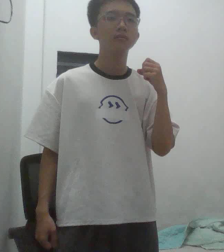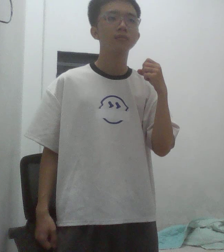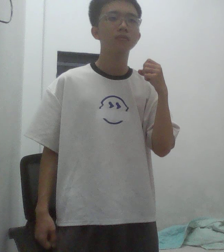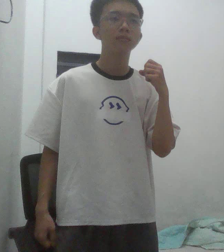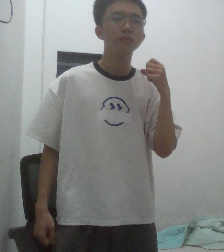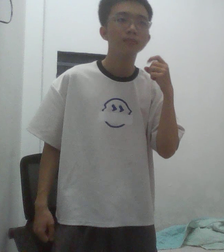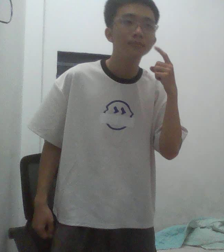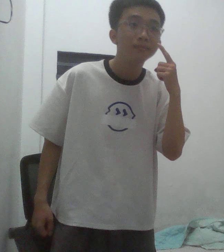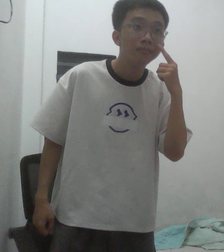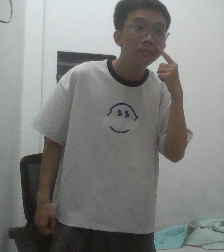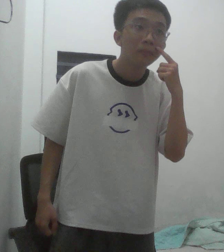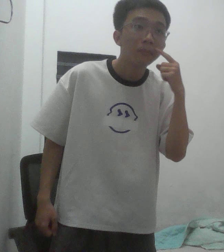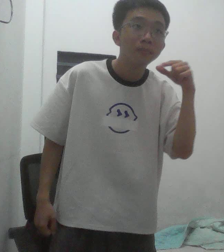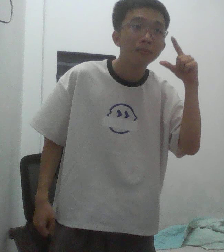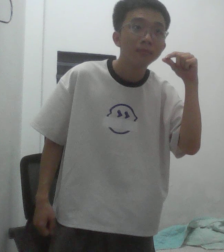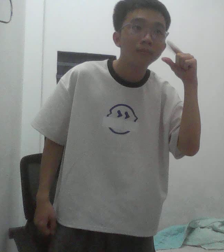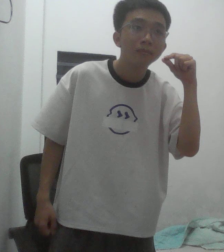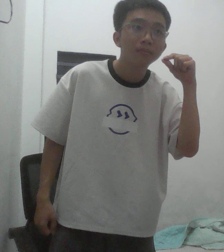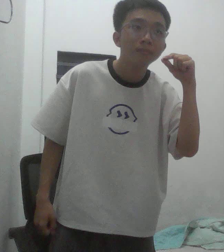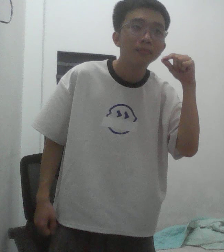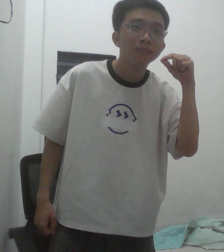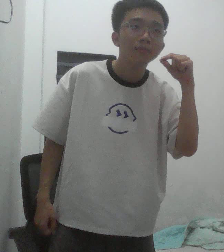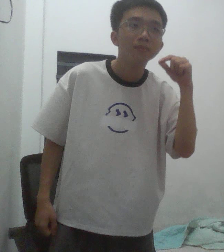lam quen